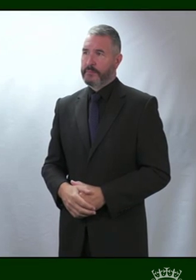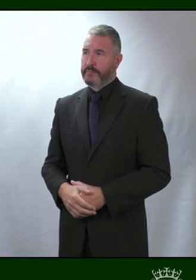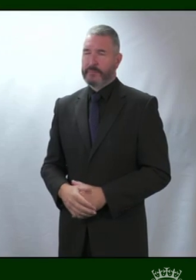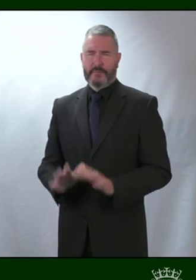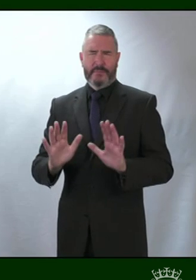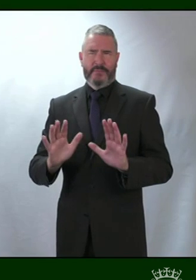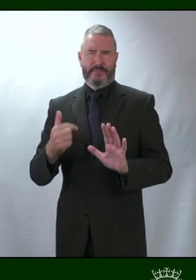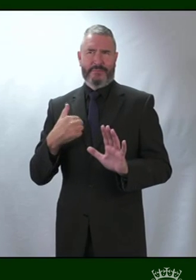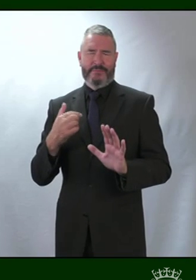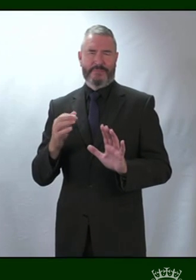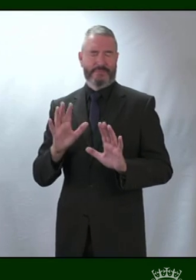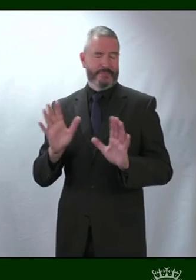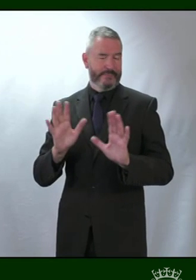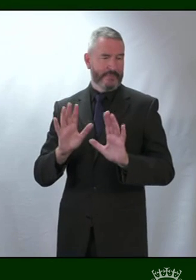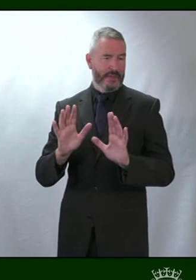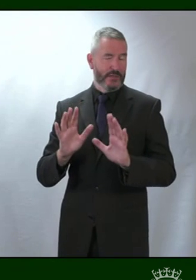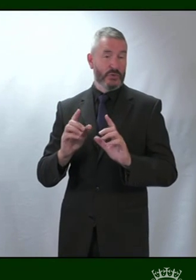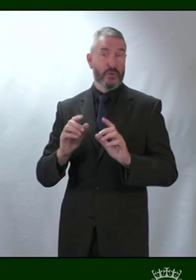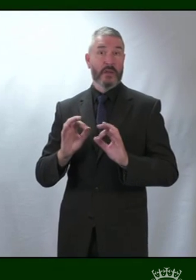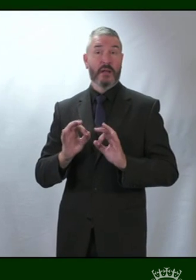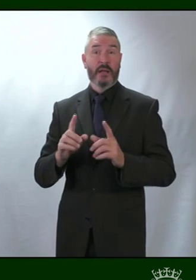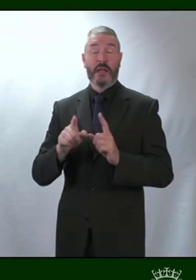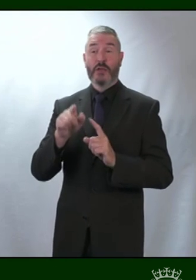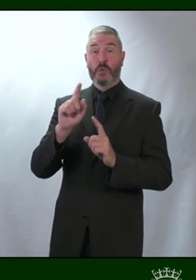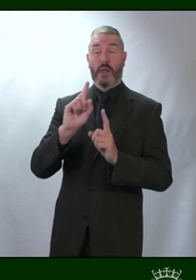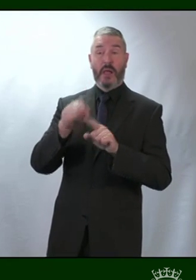I hesitate to reprove the right hon.